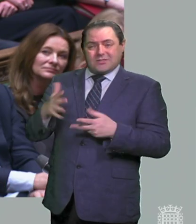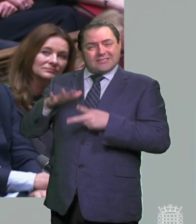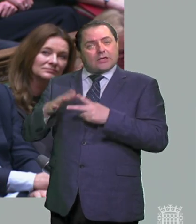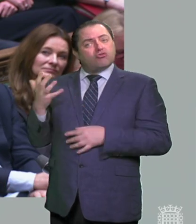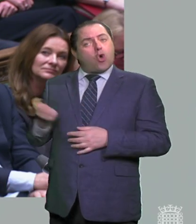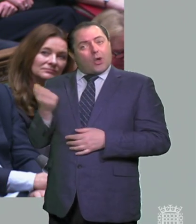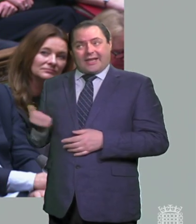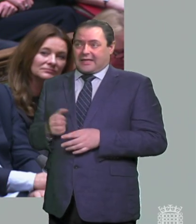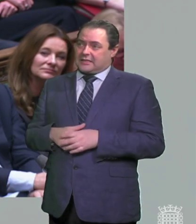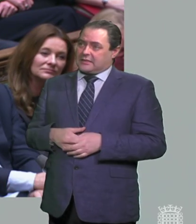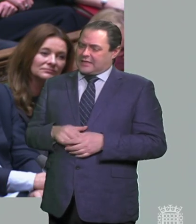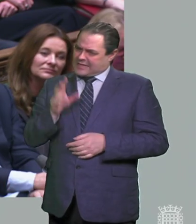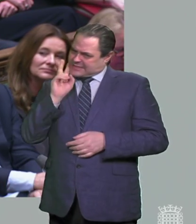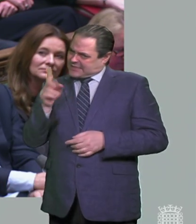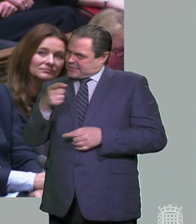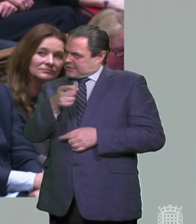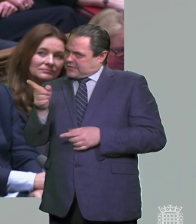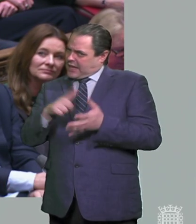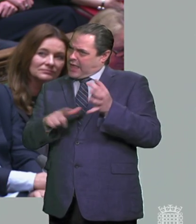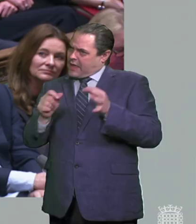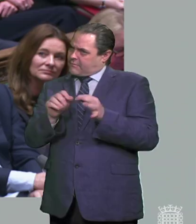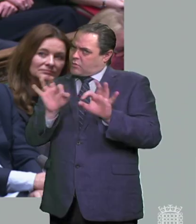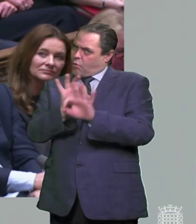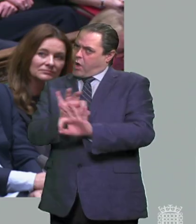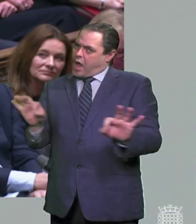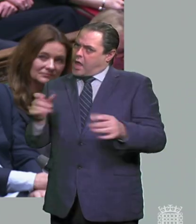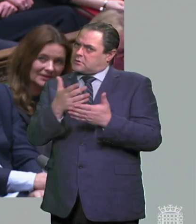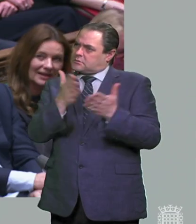I notice that those on the Labour Benches are curiously quiet.